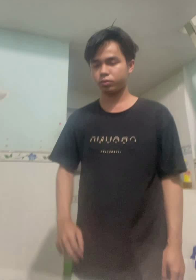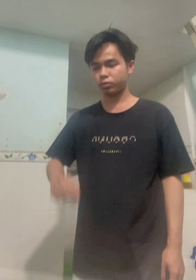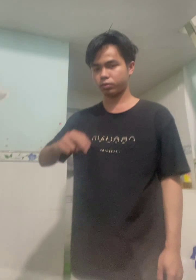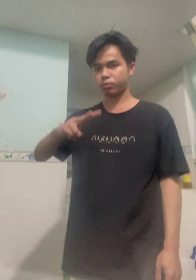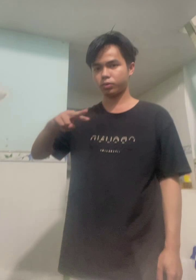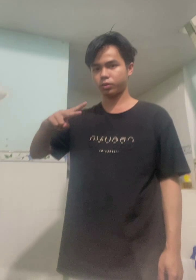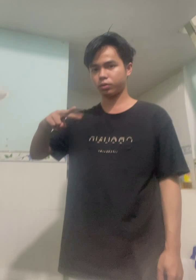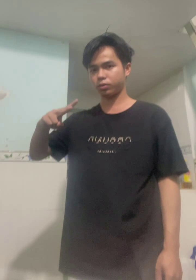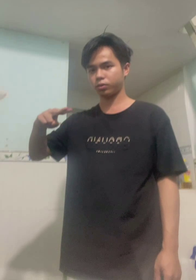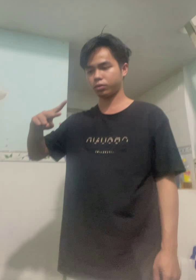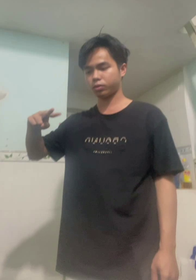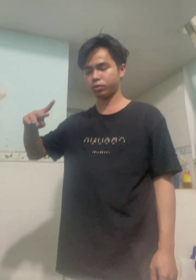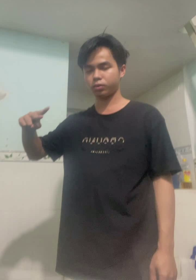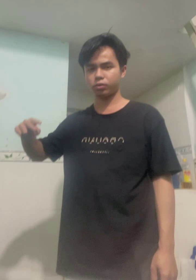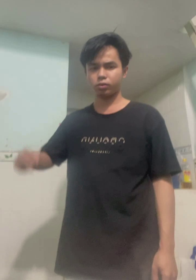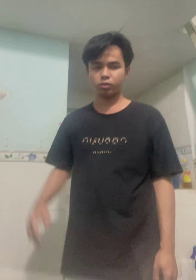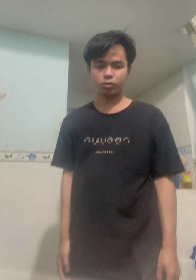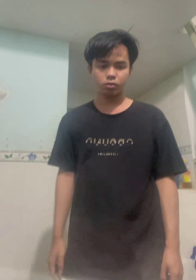boi